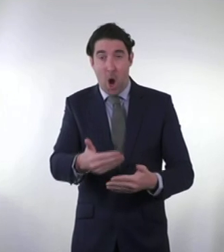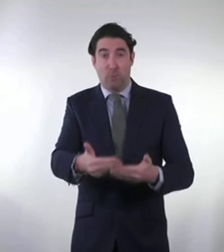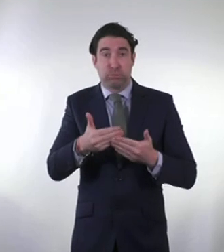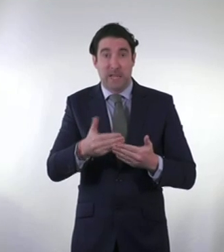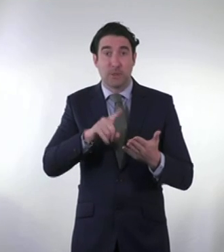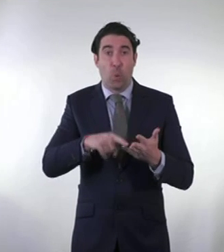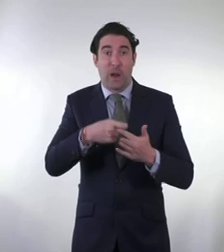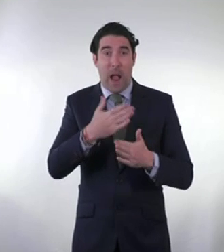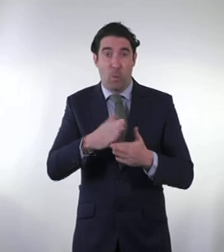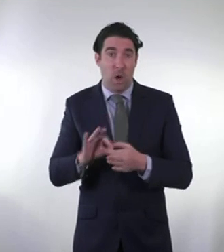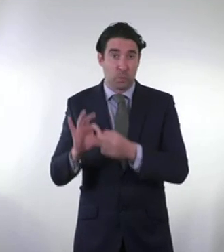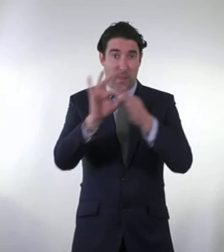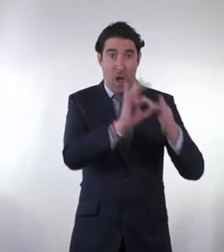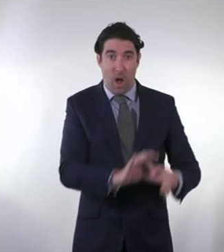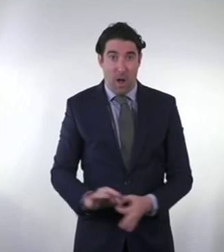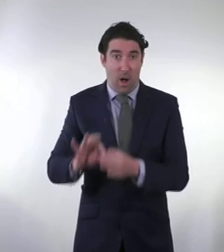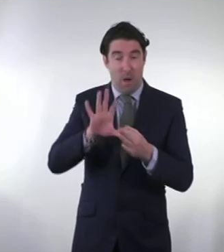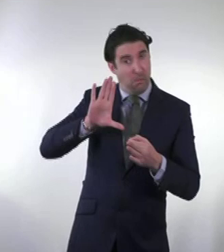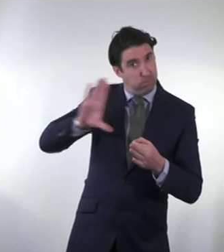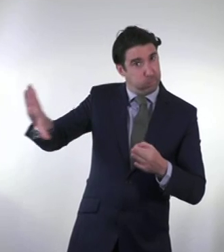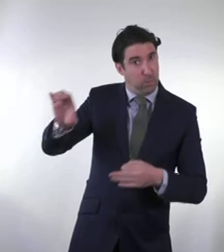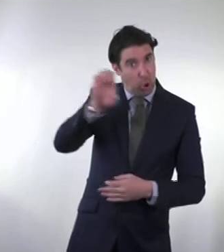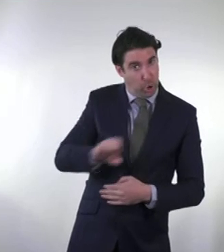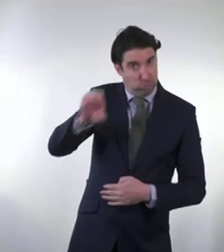That is the most important thing and that is why he should support it.